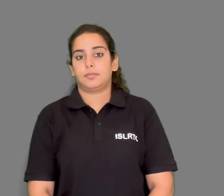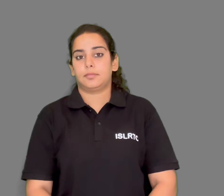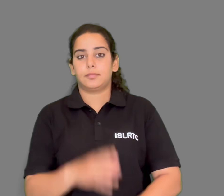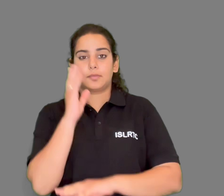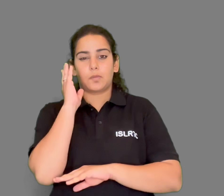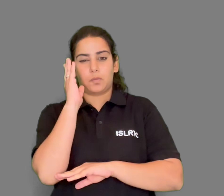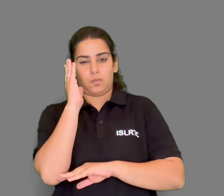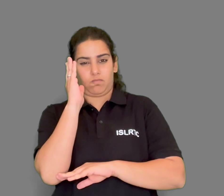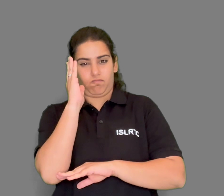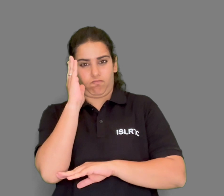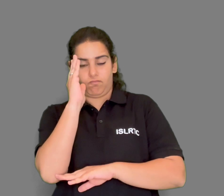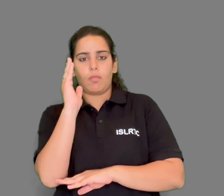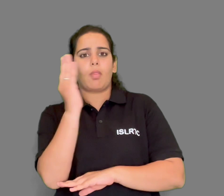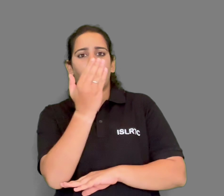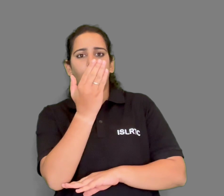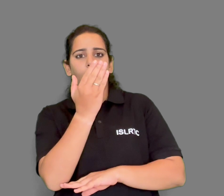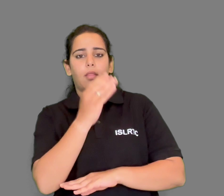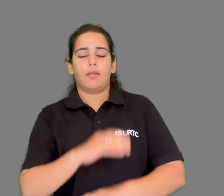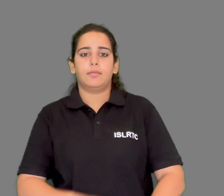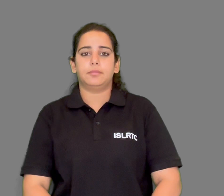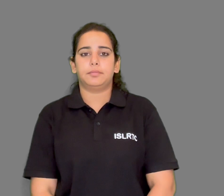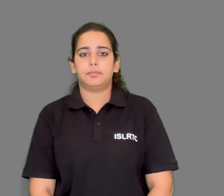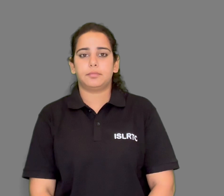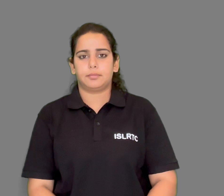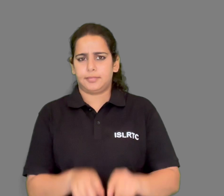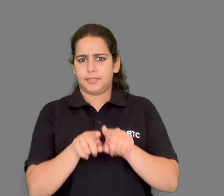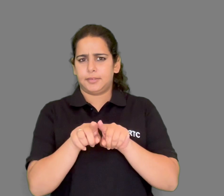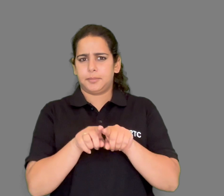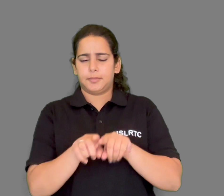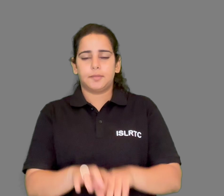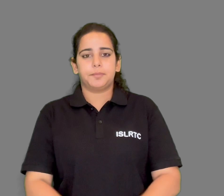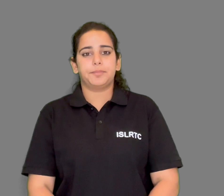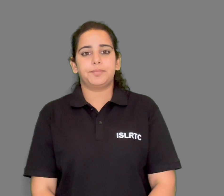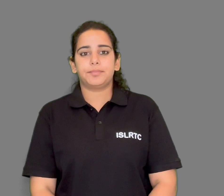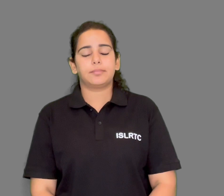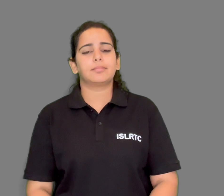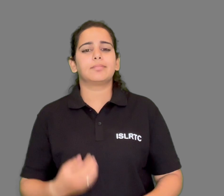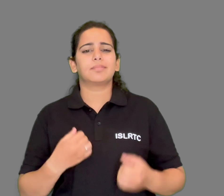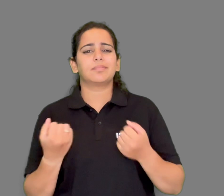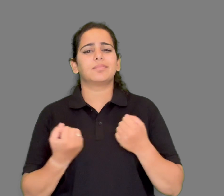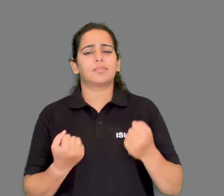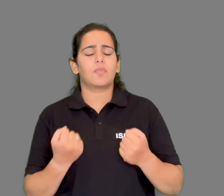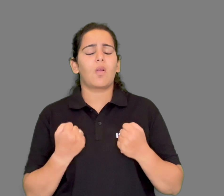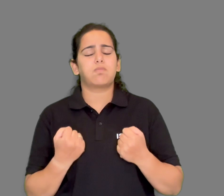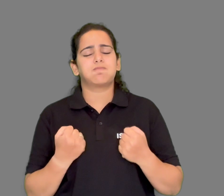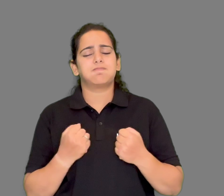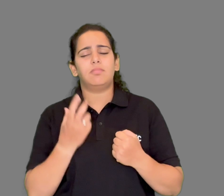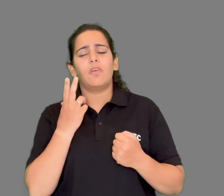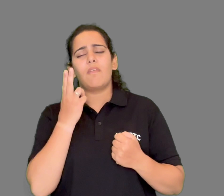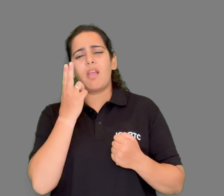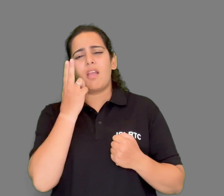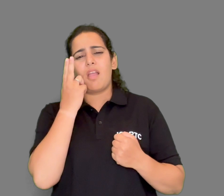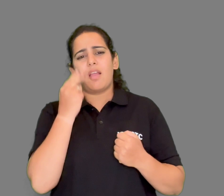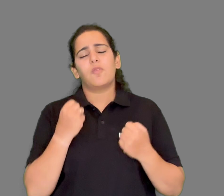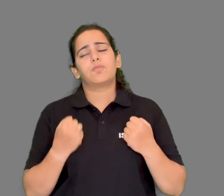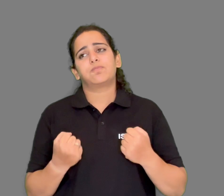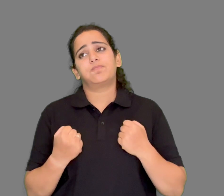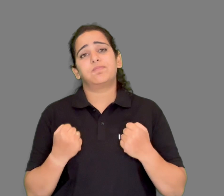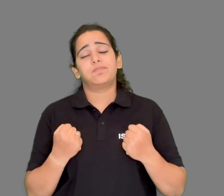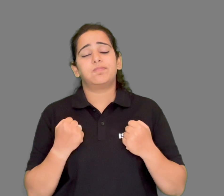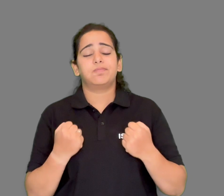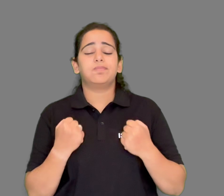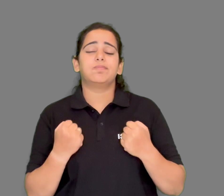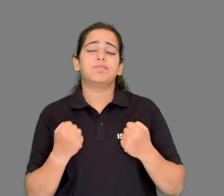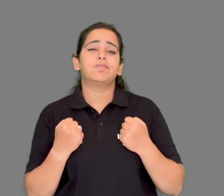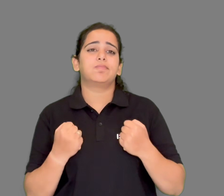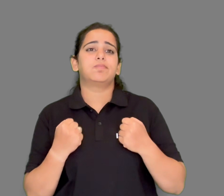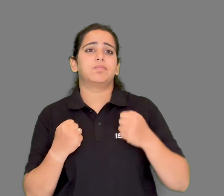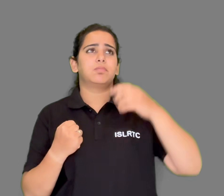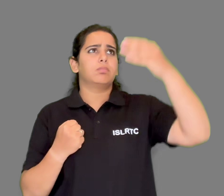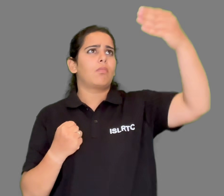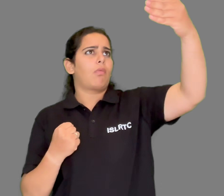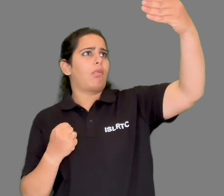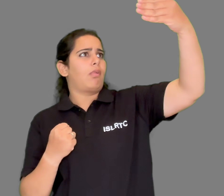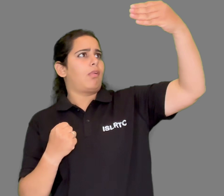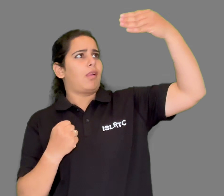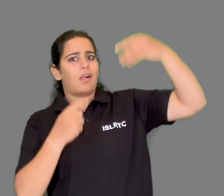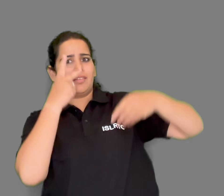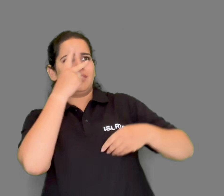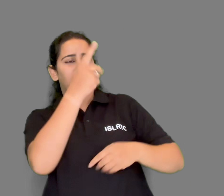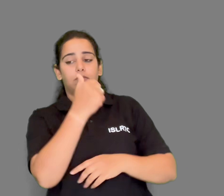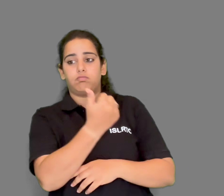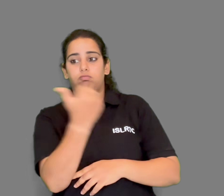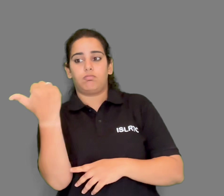Detour A long or roundabout route that is taken to avoid something along the way